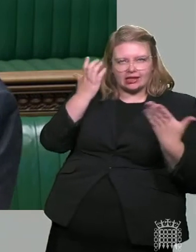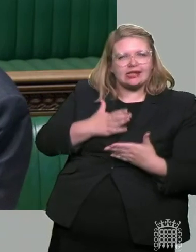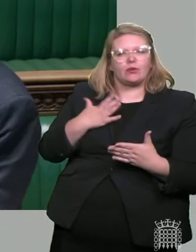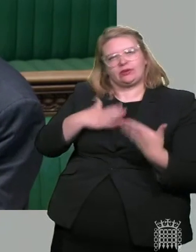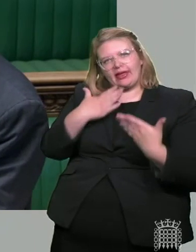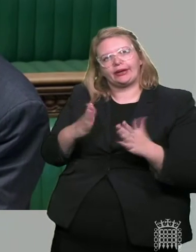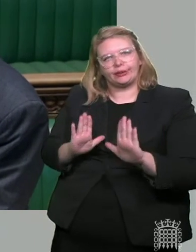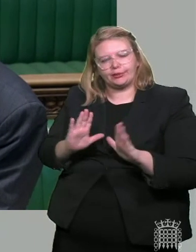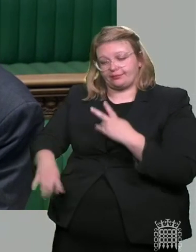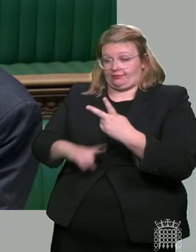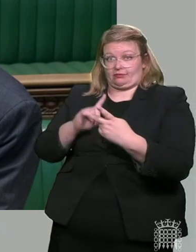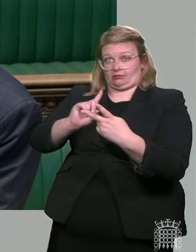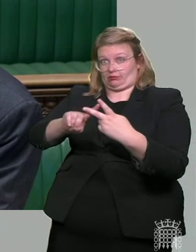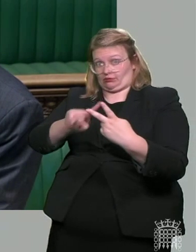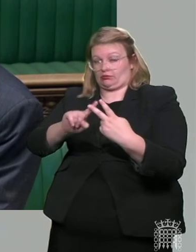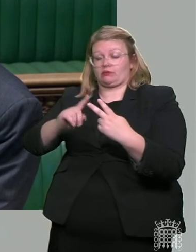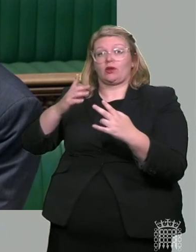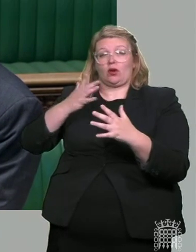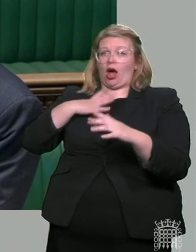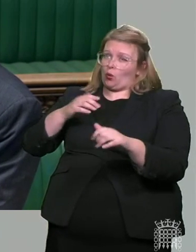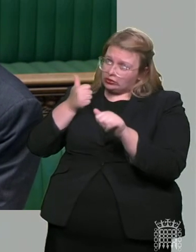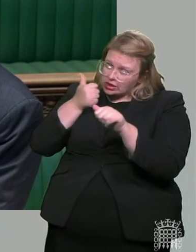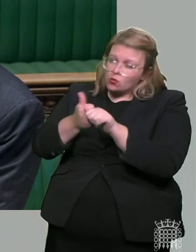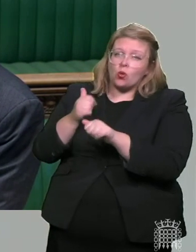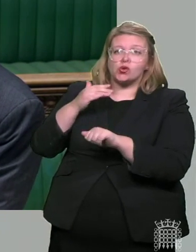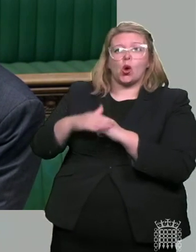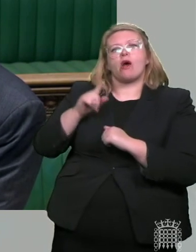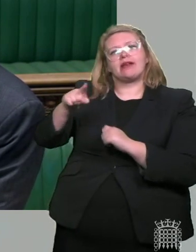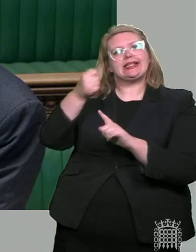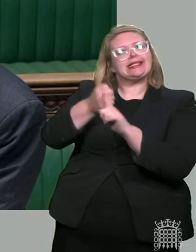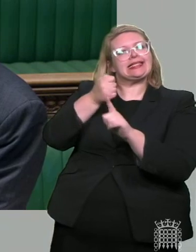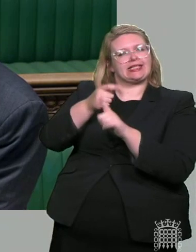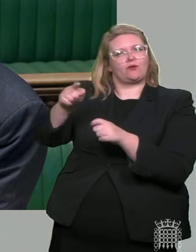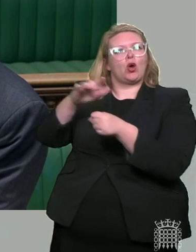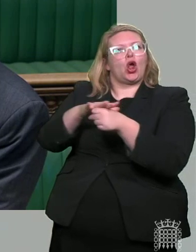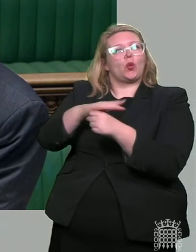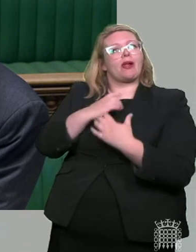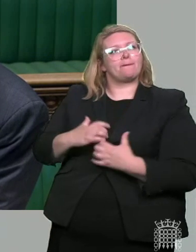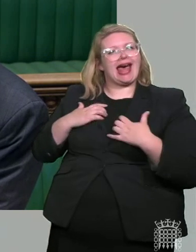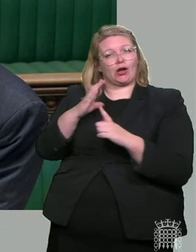I am also glad to take the opportunity to support him in his campaign for James Hart.